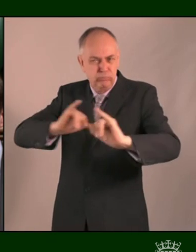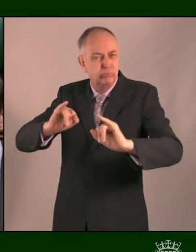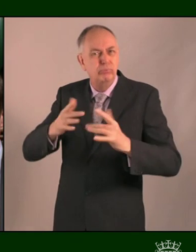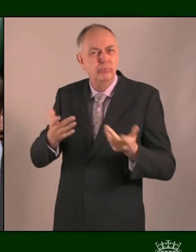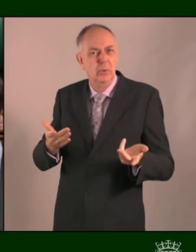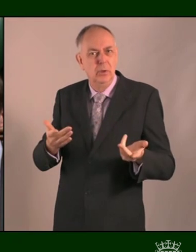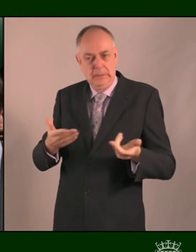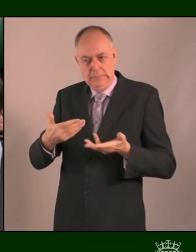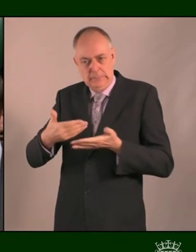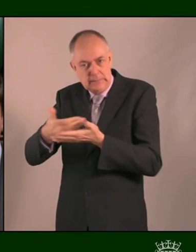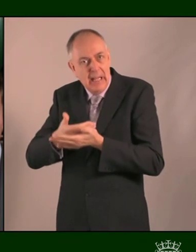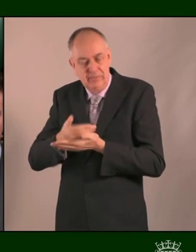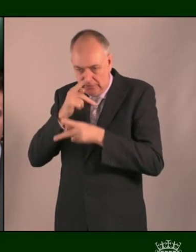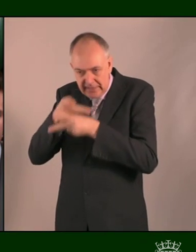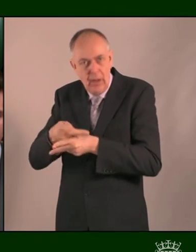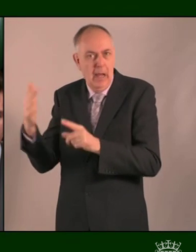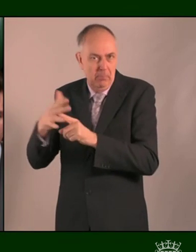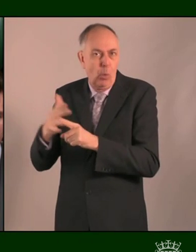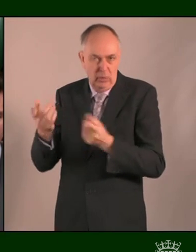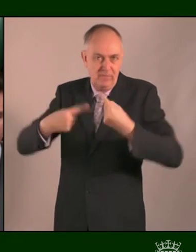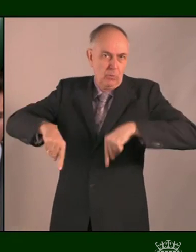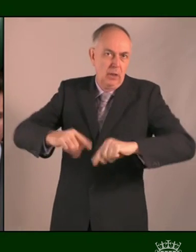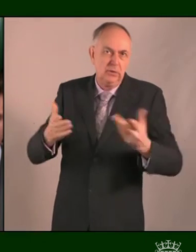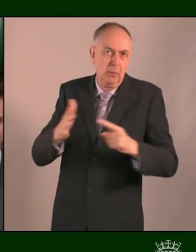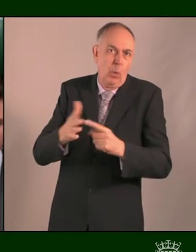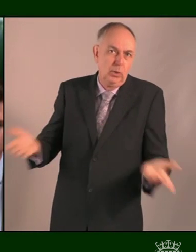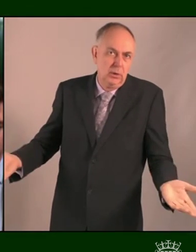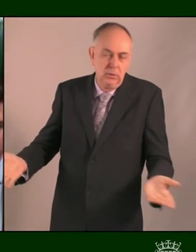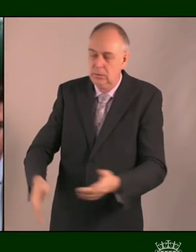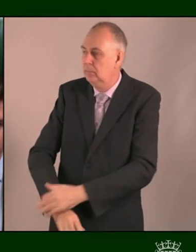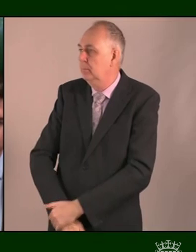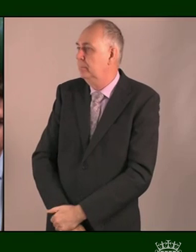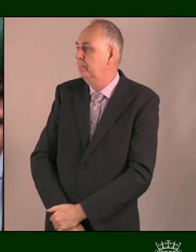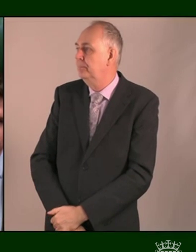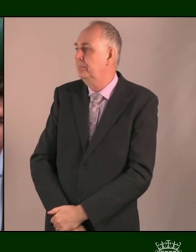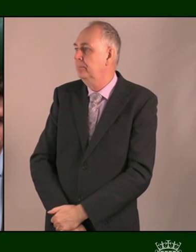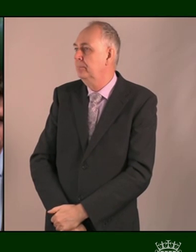Their safety and security is paramount for all of us.